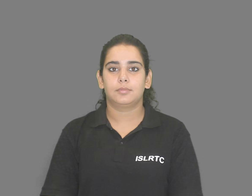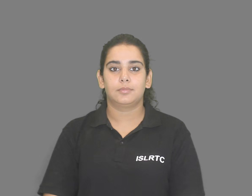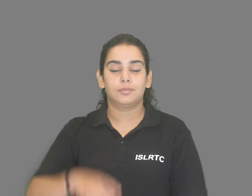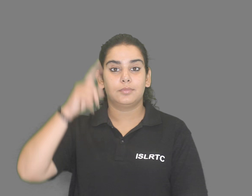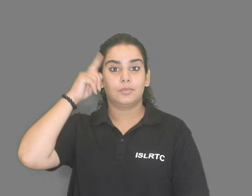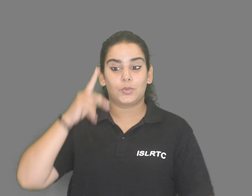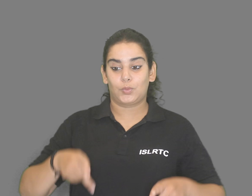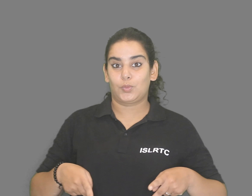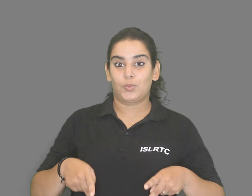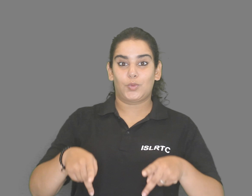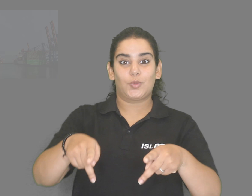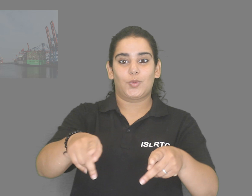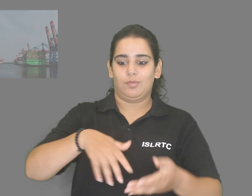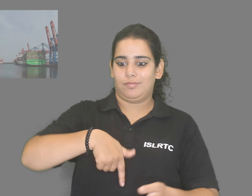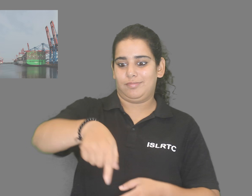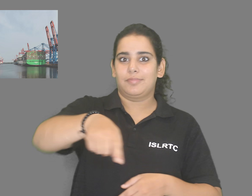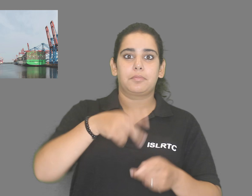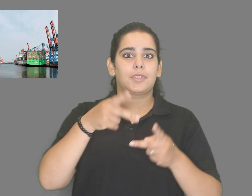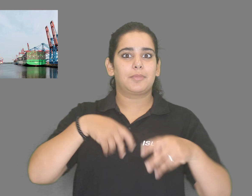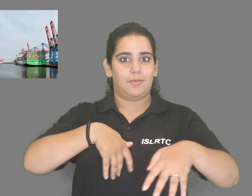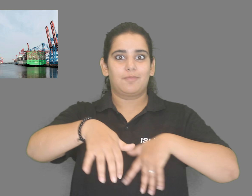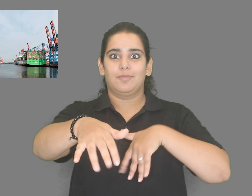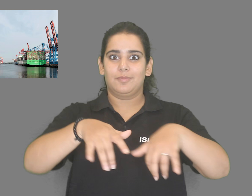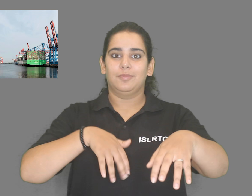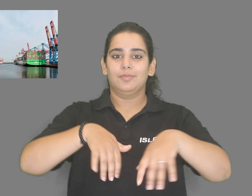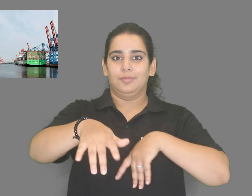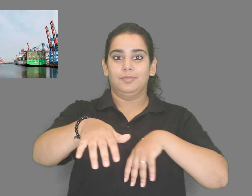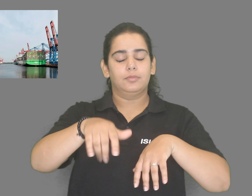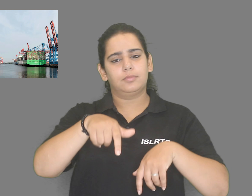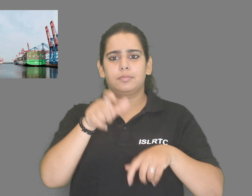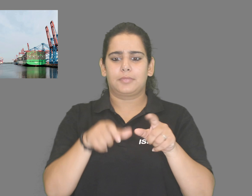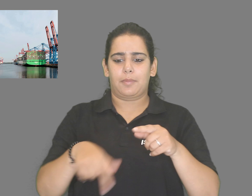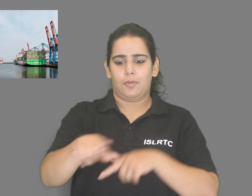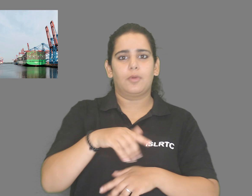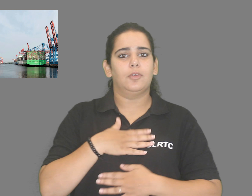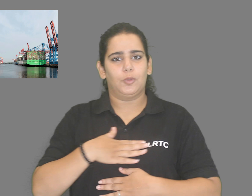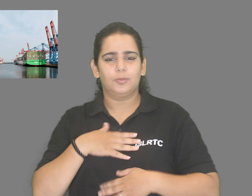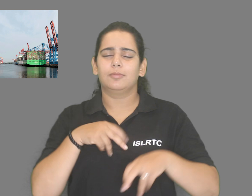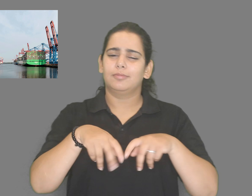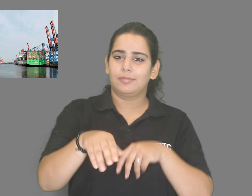Wharf A structure where ships are docked for loading and unloading cargo